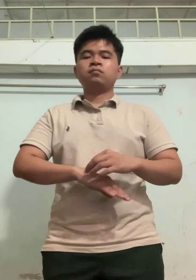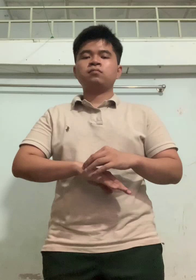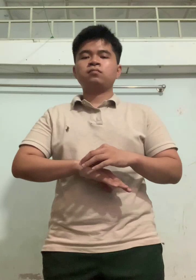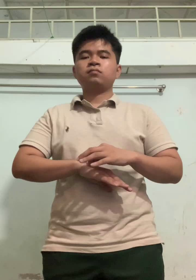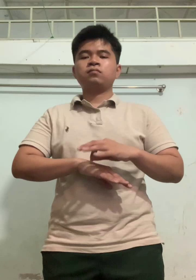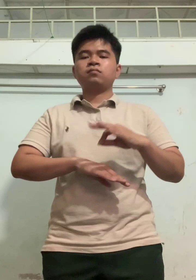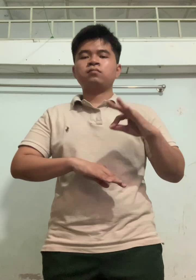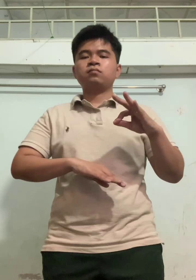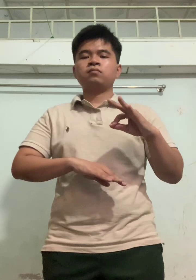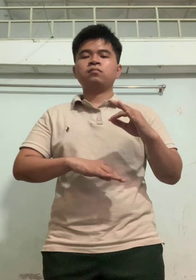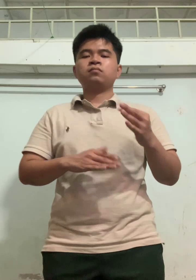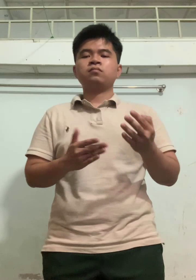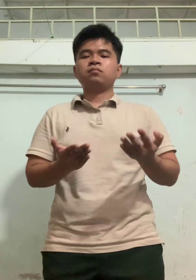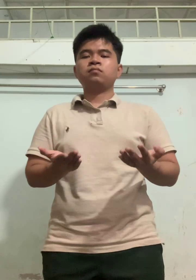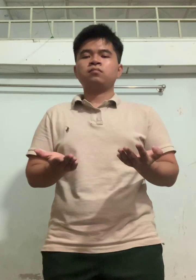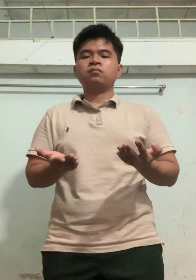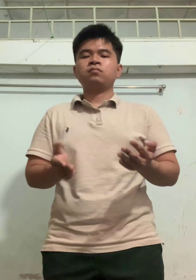tuan nay